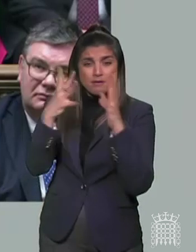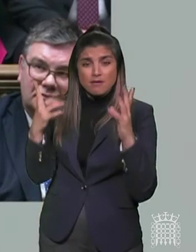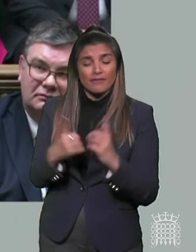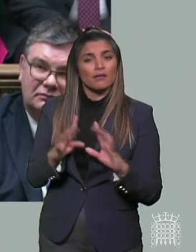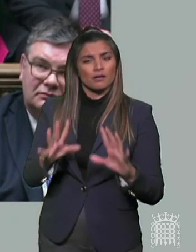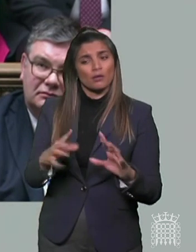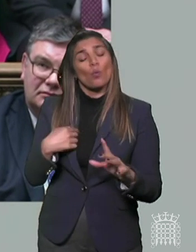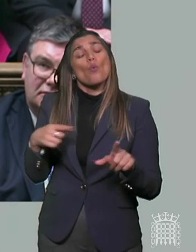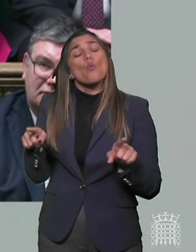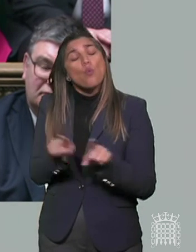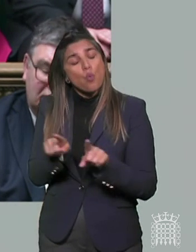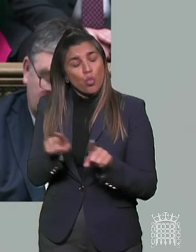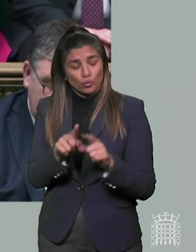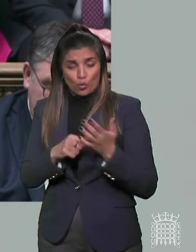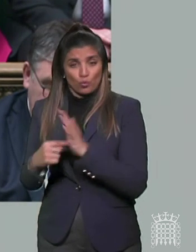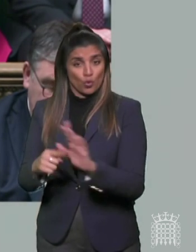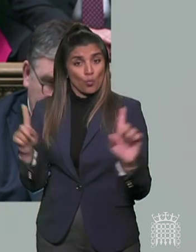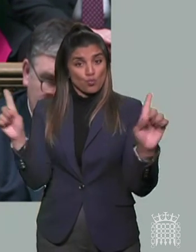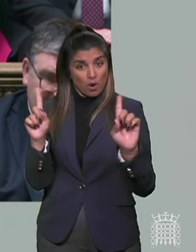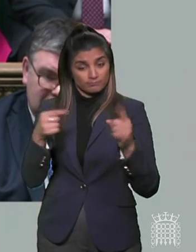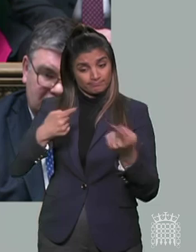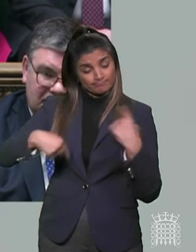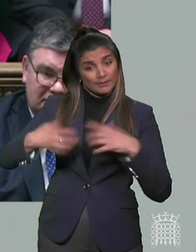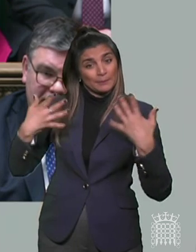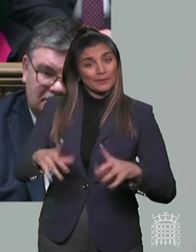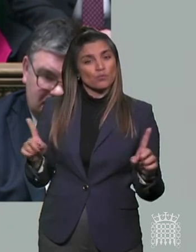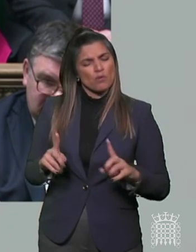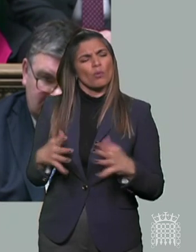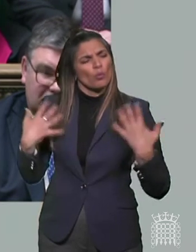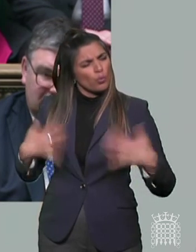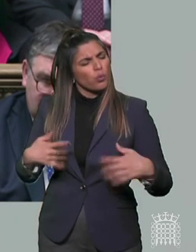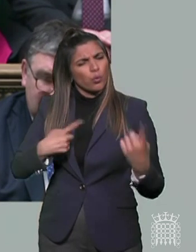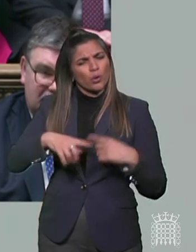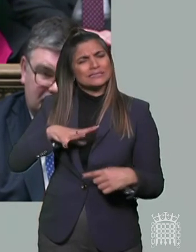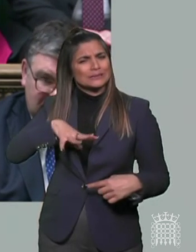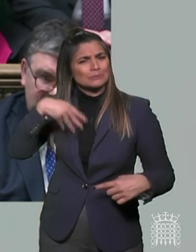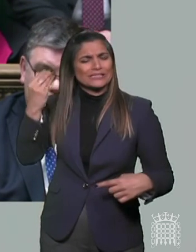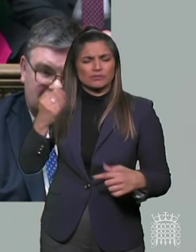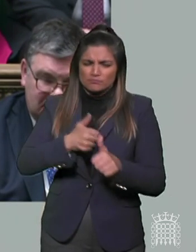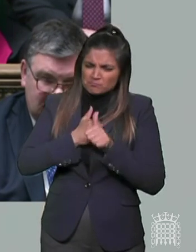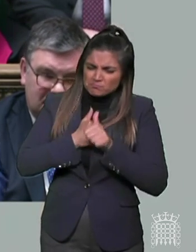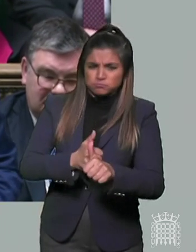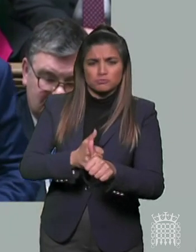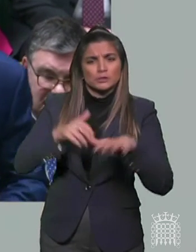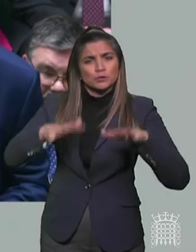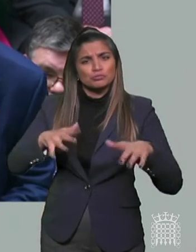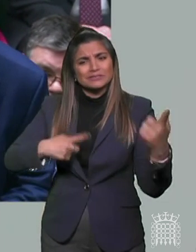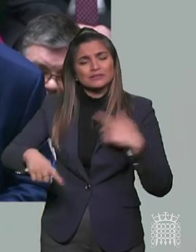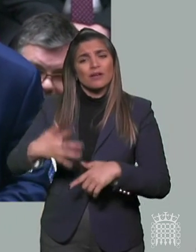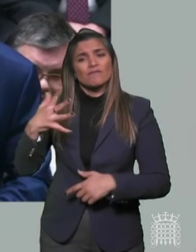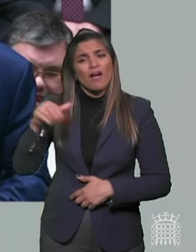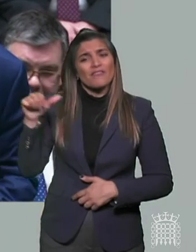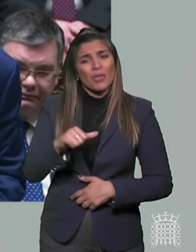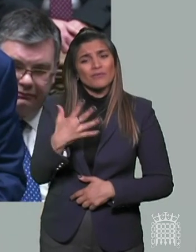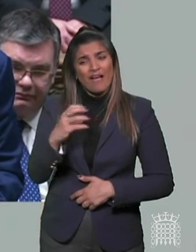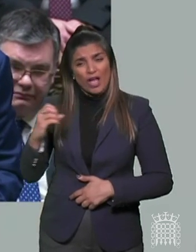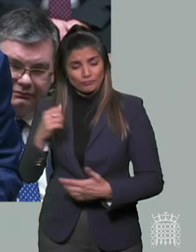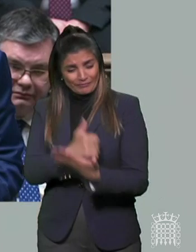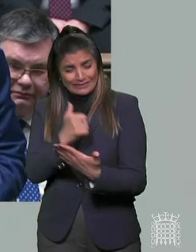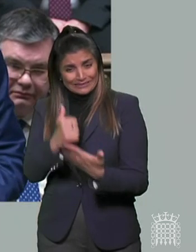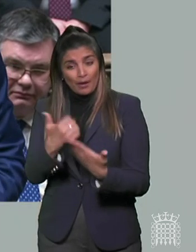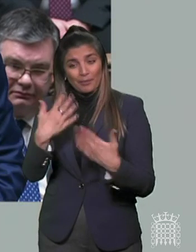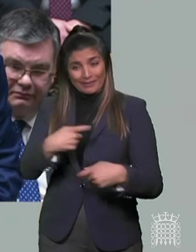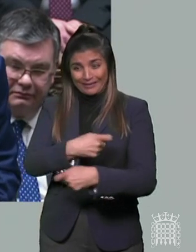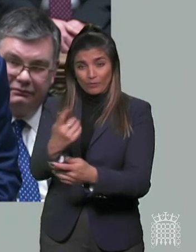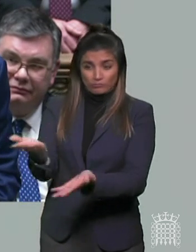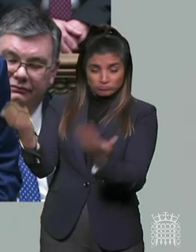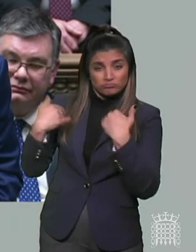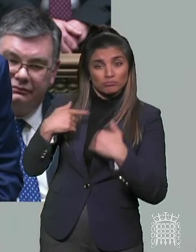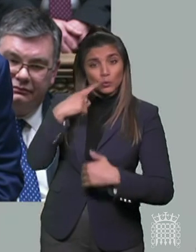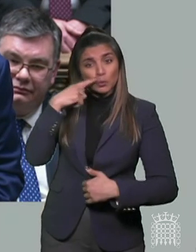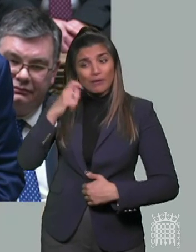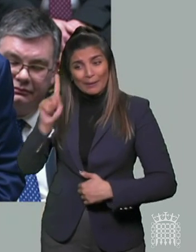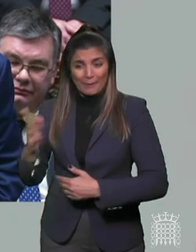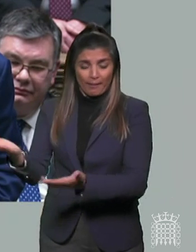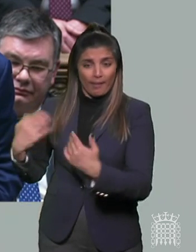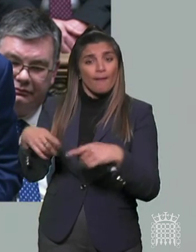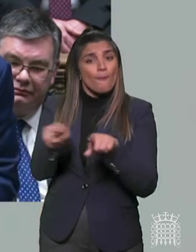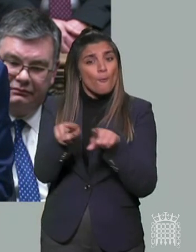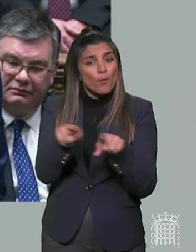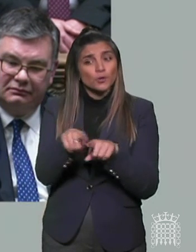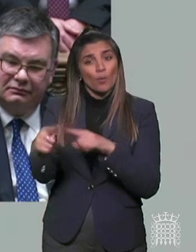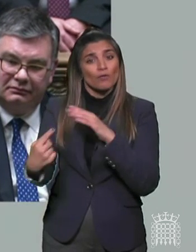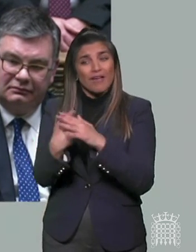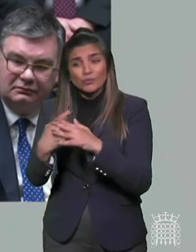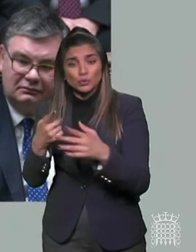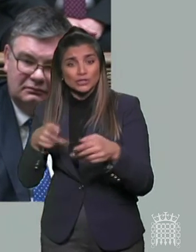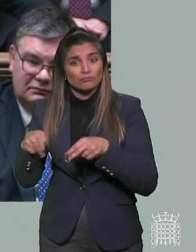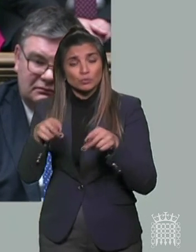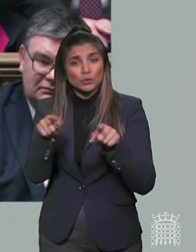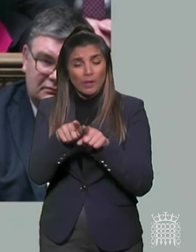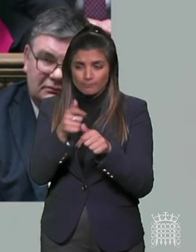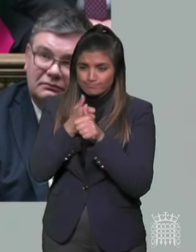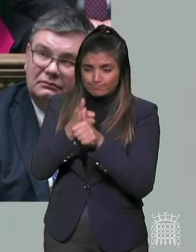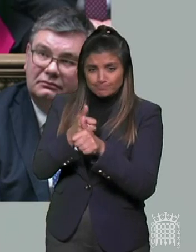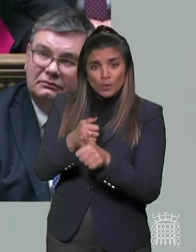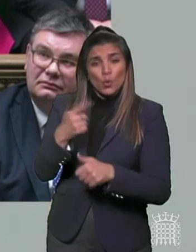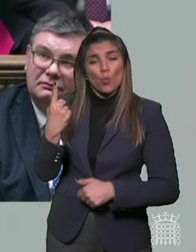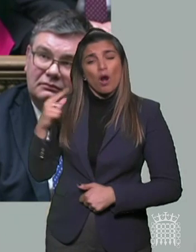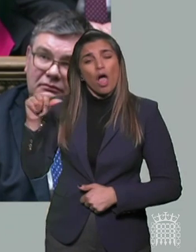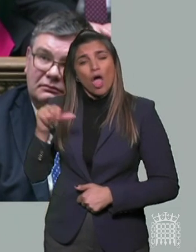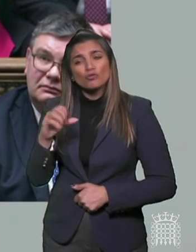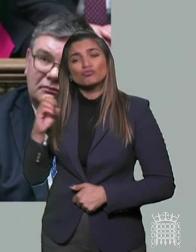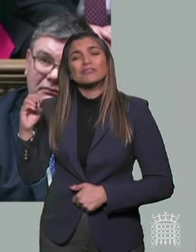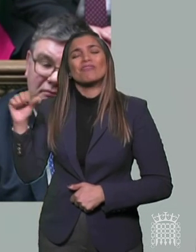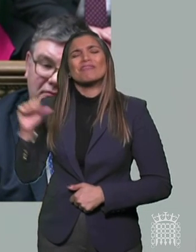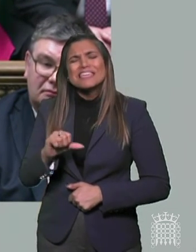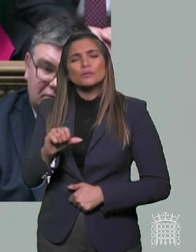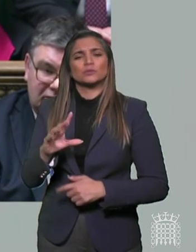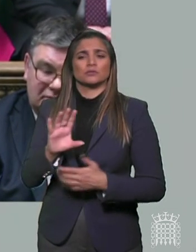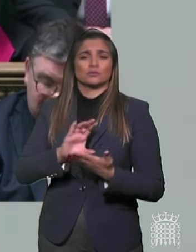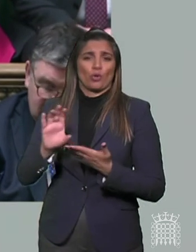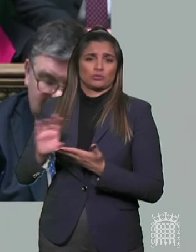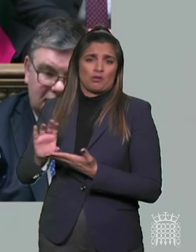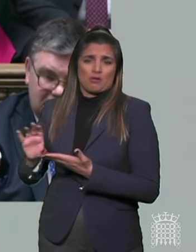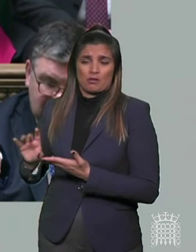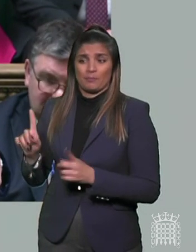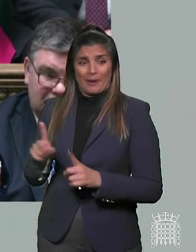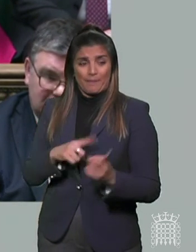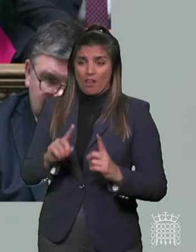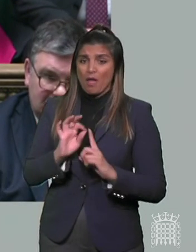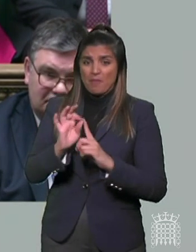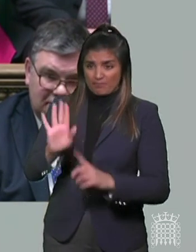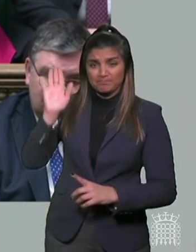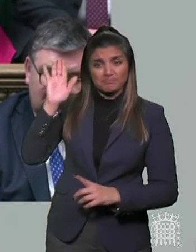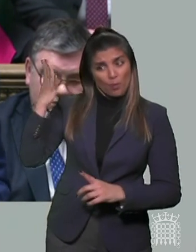We have also shown the big-hearted spirit of this Government, and indeed this nation, with 5,500 visas granted to Ukrainians to come here, and the humanitarian route, which has now got 100,000 sponsors applying to take Ukrainian families into their homes.